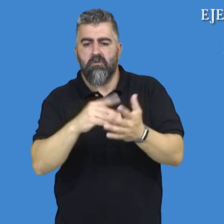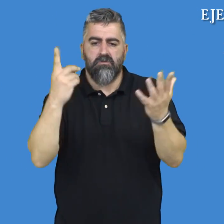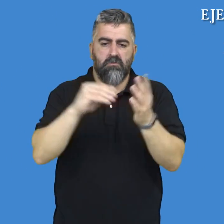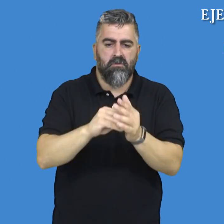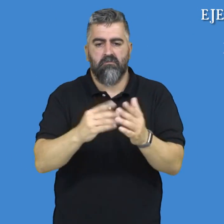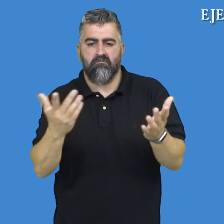vez